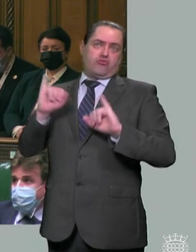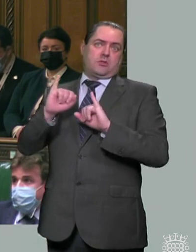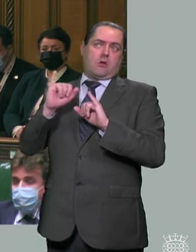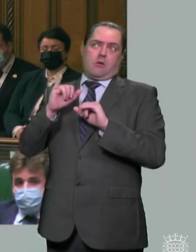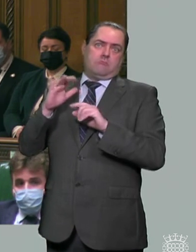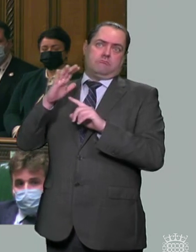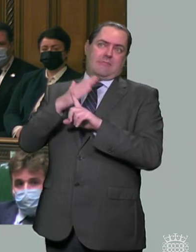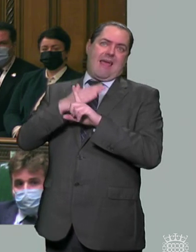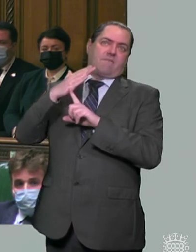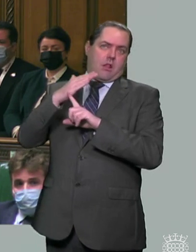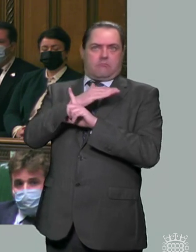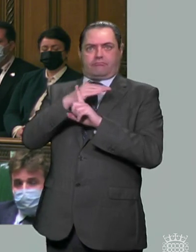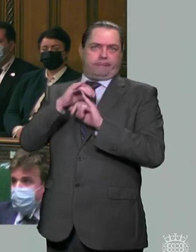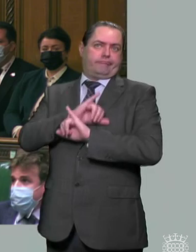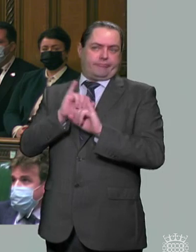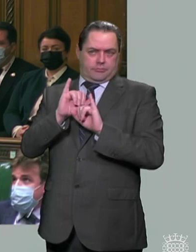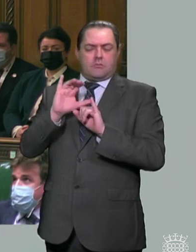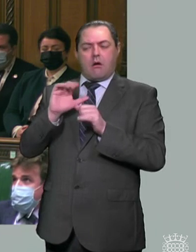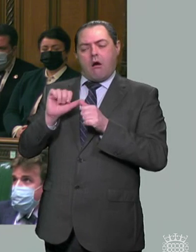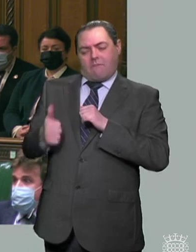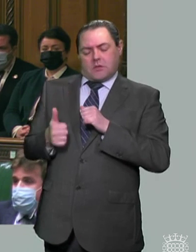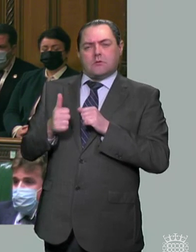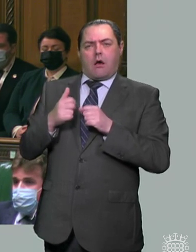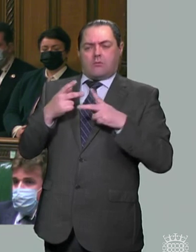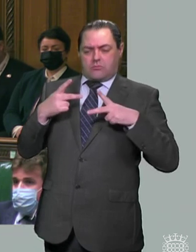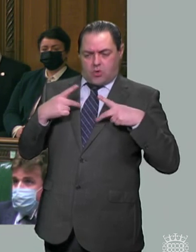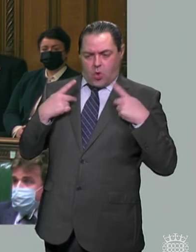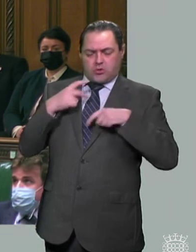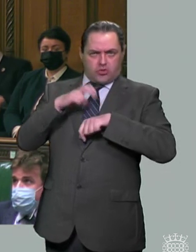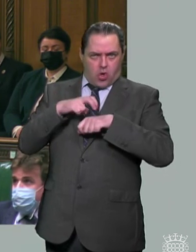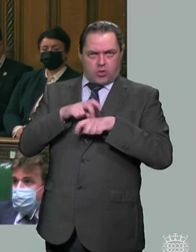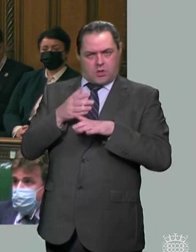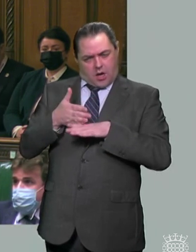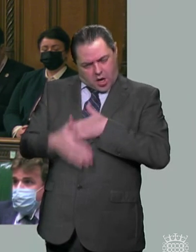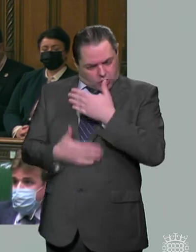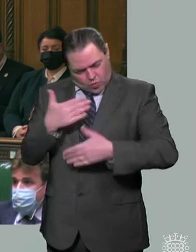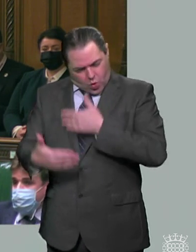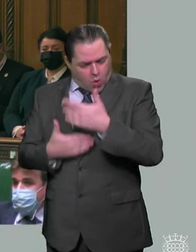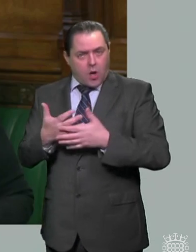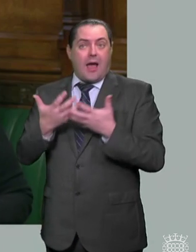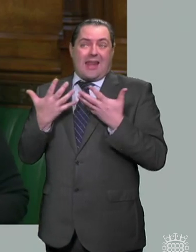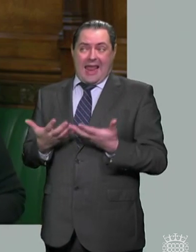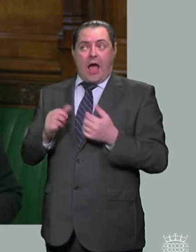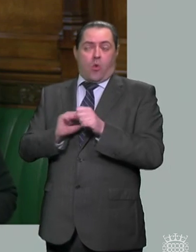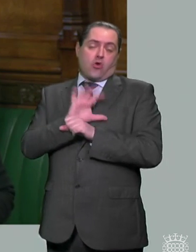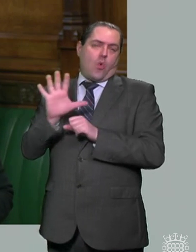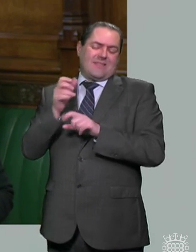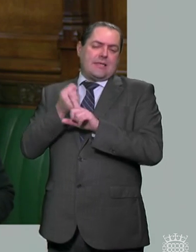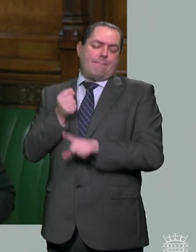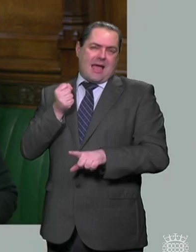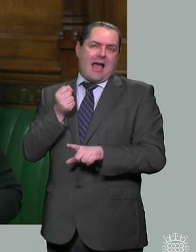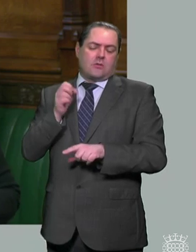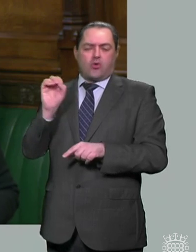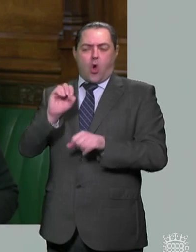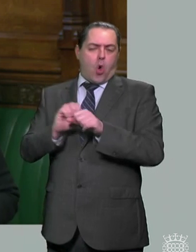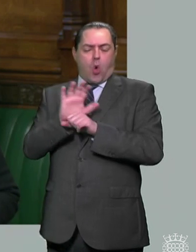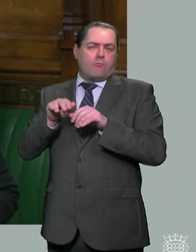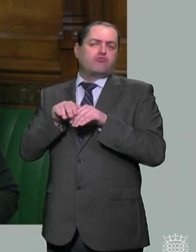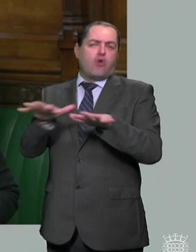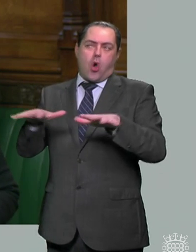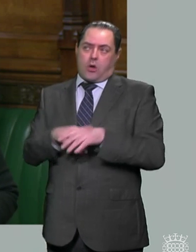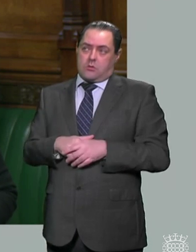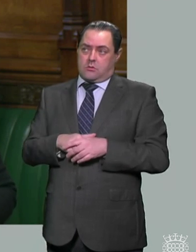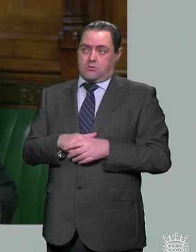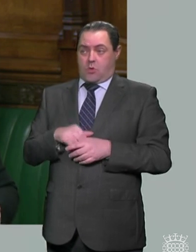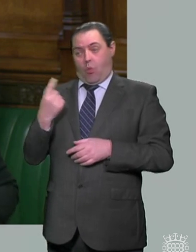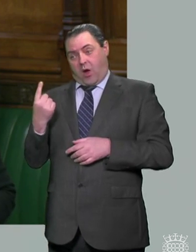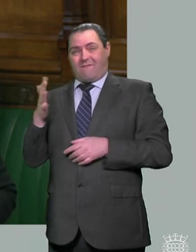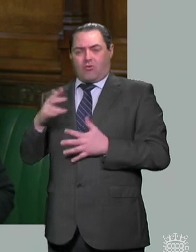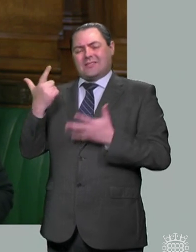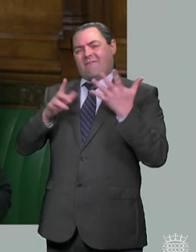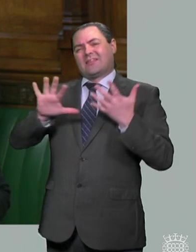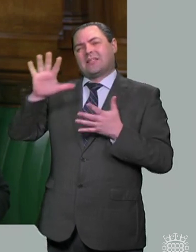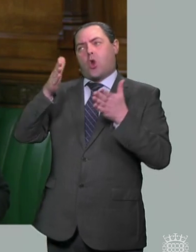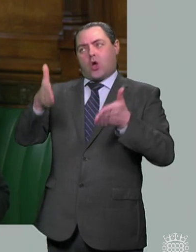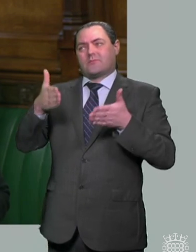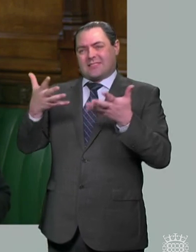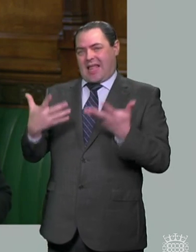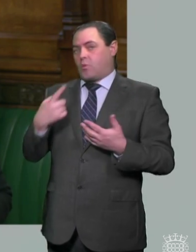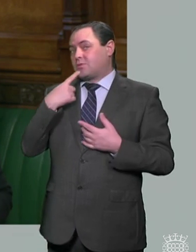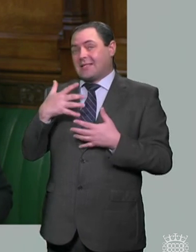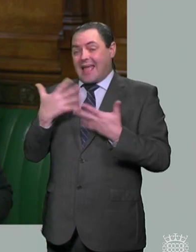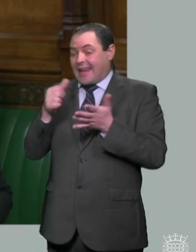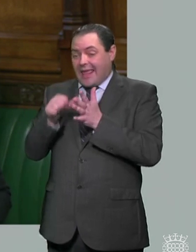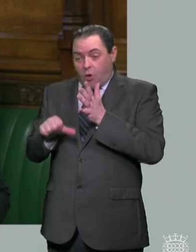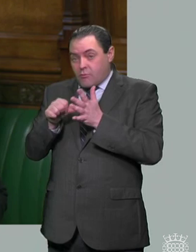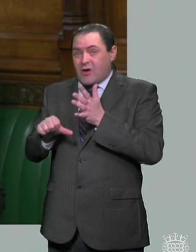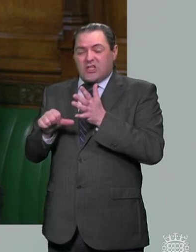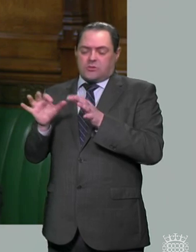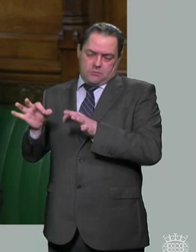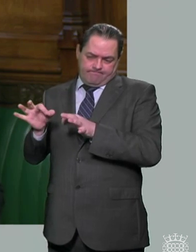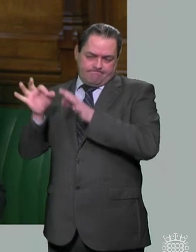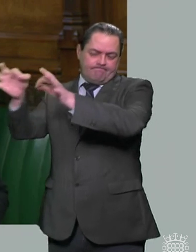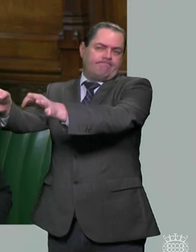Since then, doctors, nurses and staff have worked tirelessly during the course of the pandemic, but covid is now taking its toll, particularly the omicron virus, and it is one of 17 hospitals that have said they will be taking a pause on non-urgent surgery.